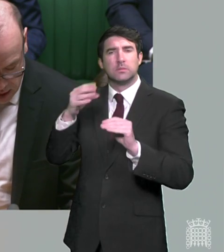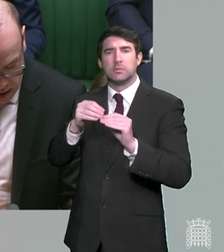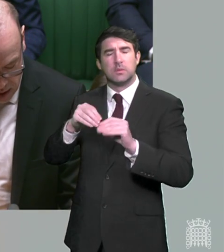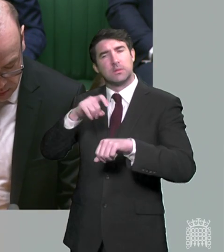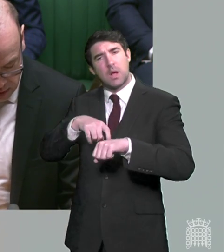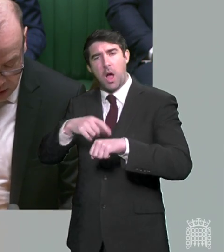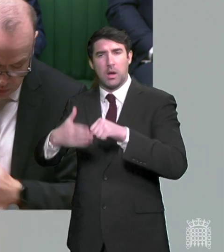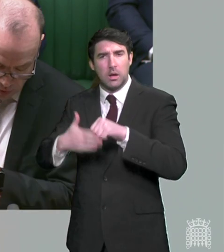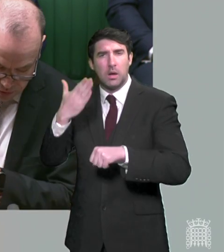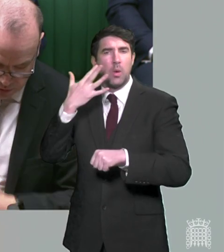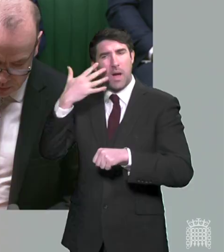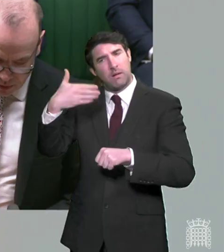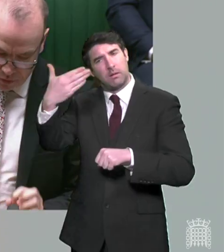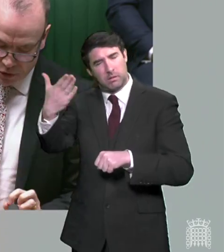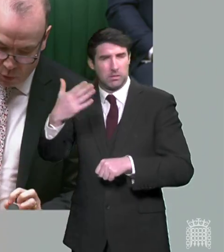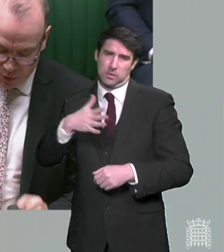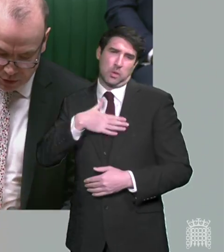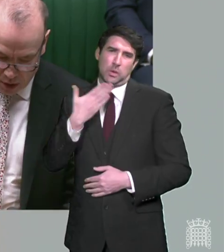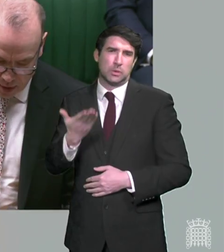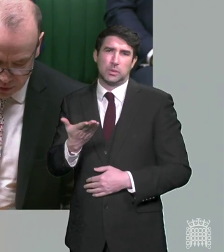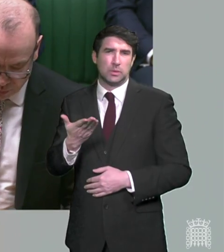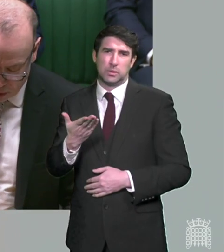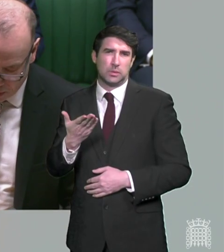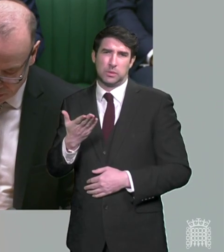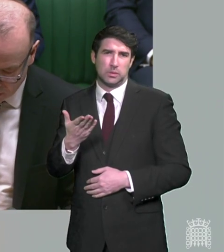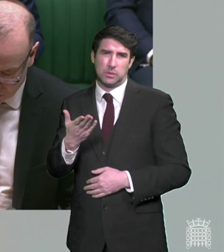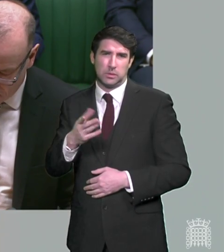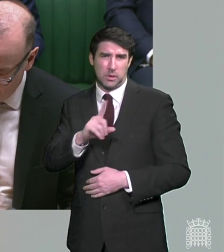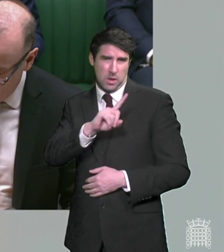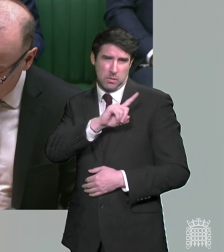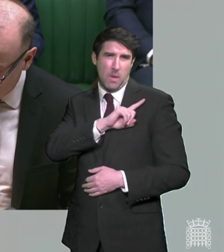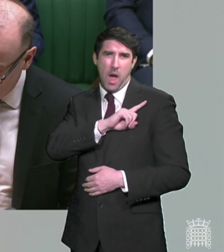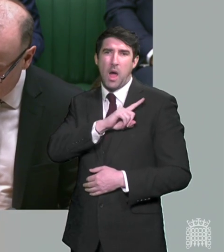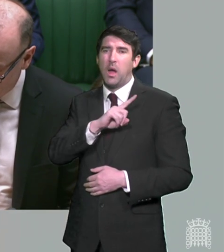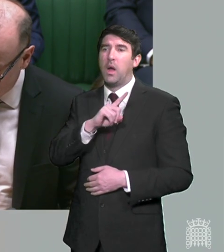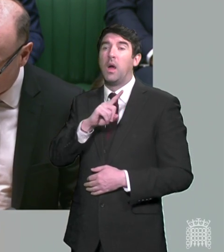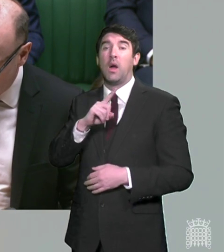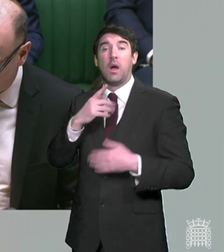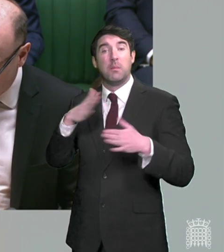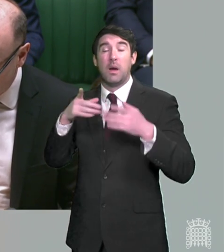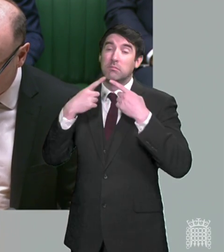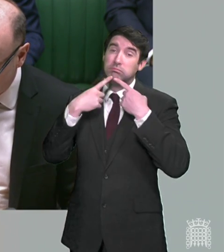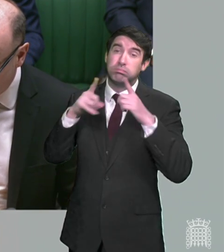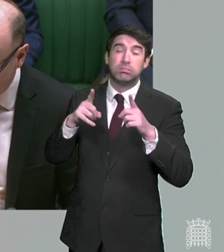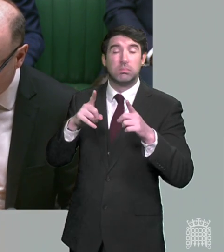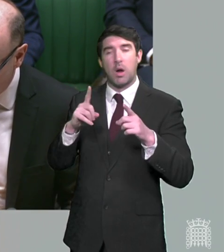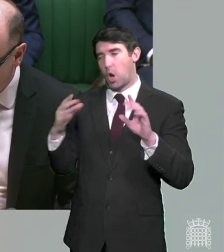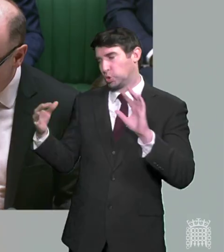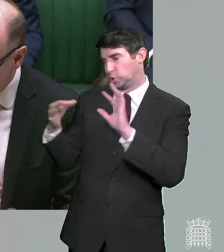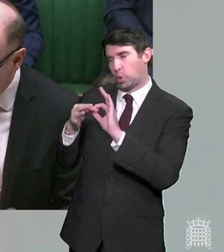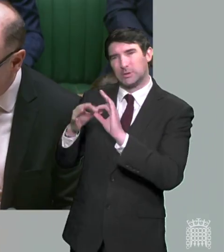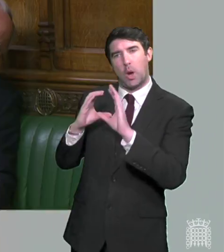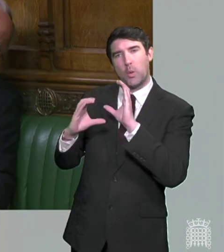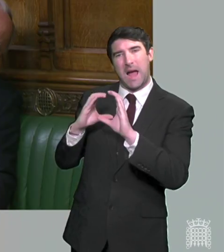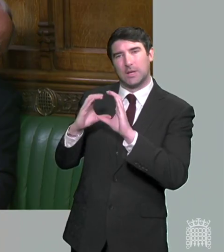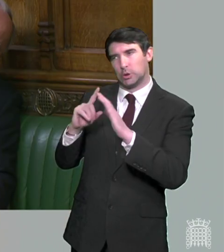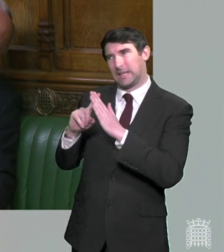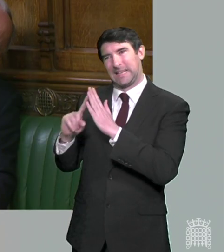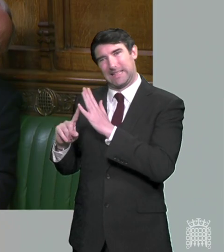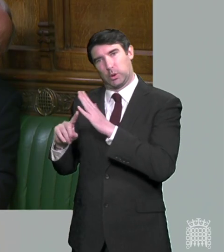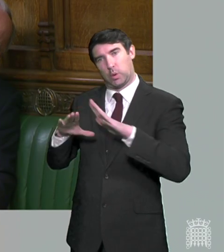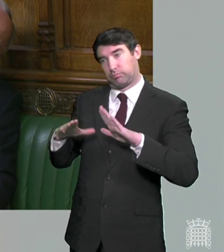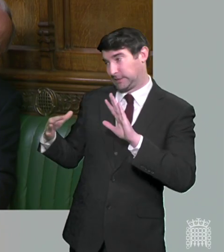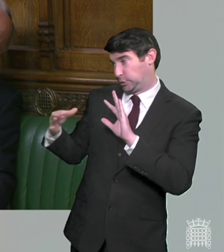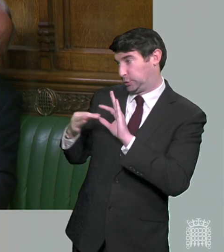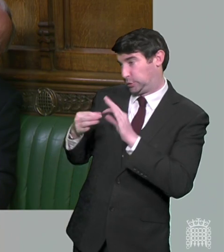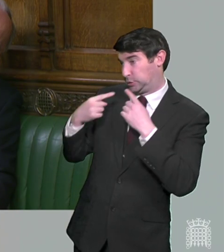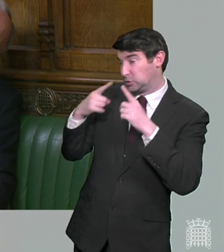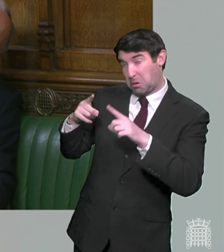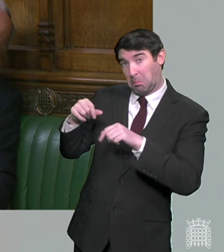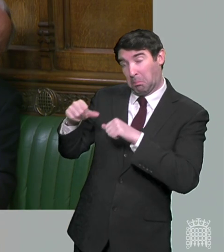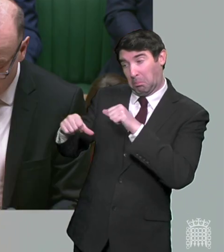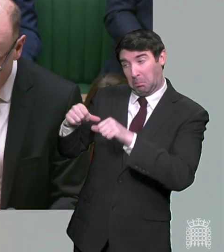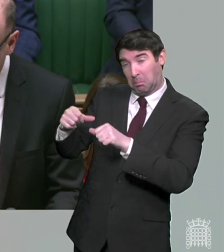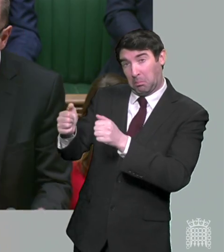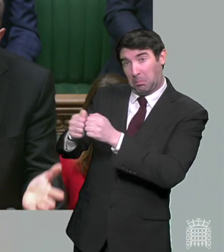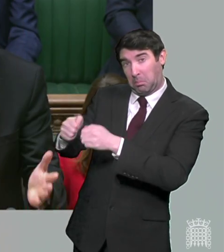My honourable Friend will have noticed that the smallest amount of progress was communicated to the world through a joint communiqué four or five weeks ago.